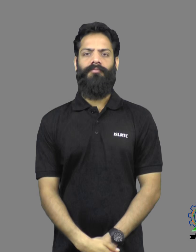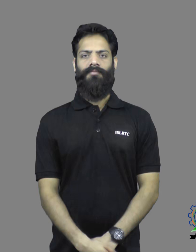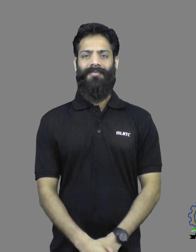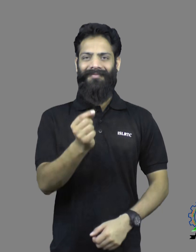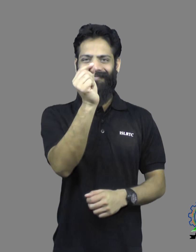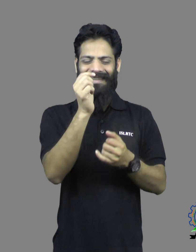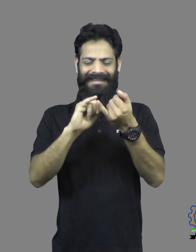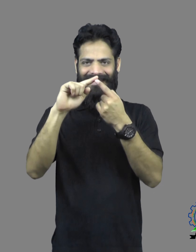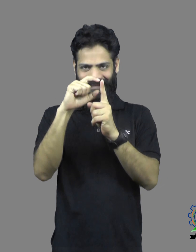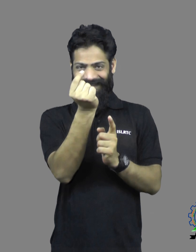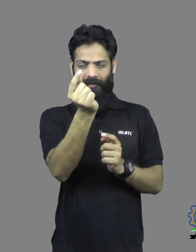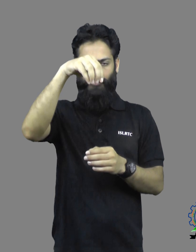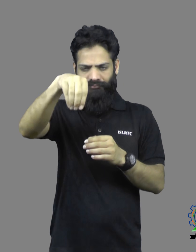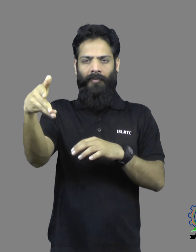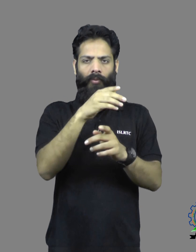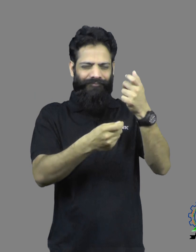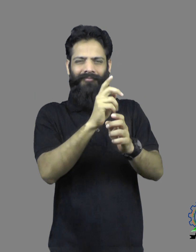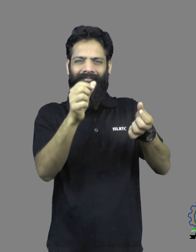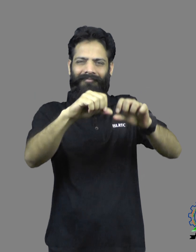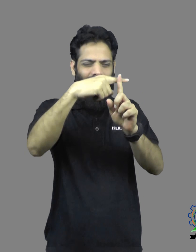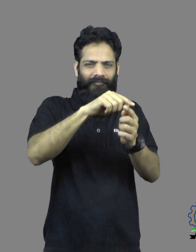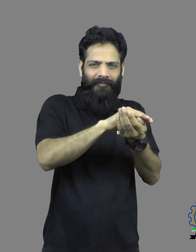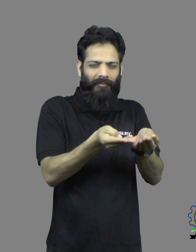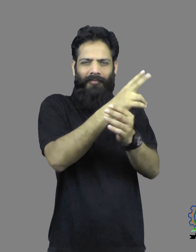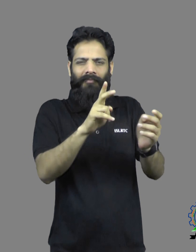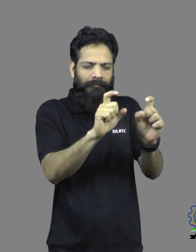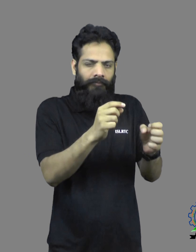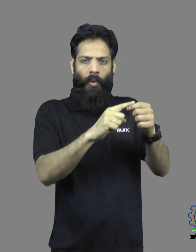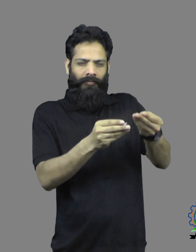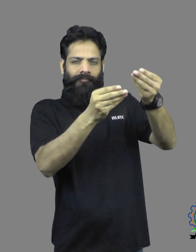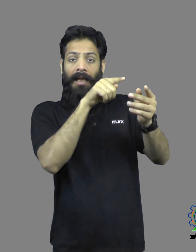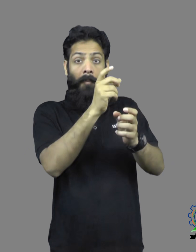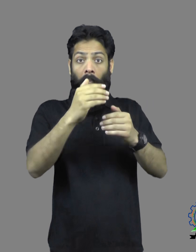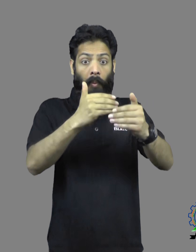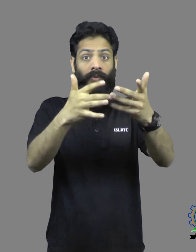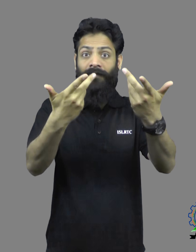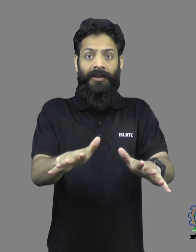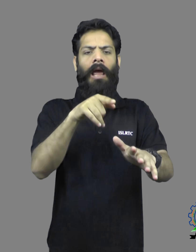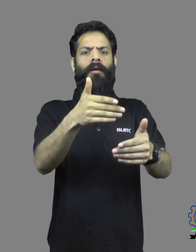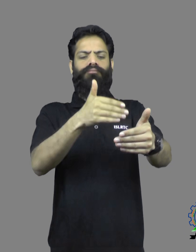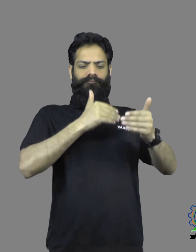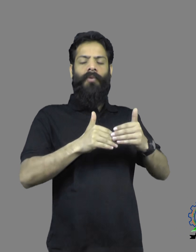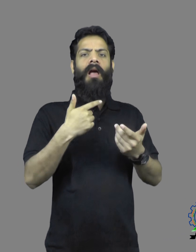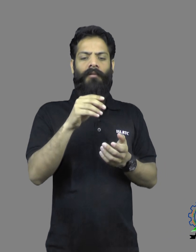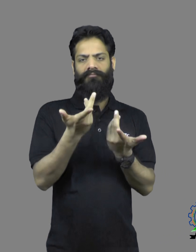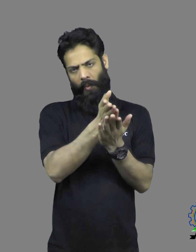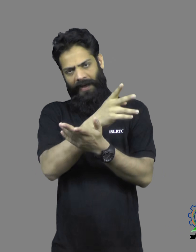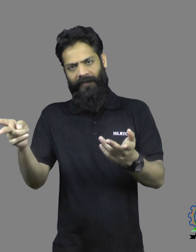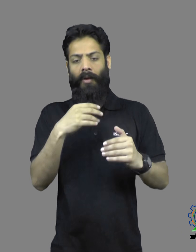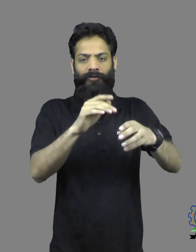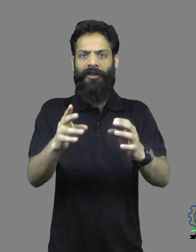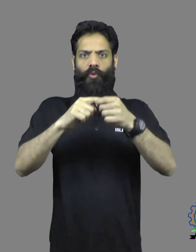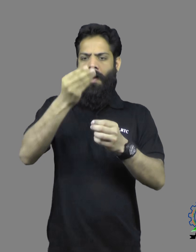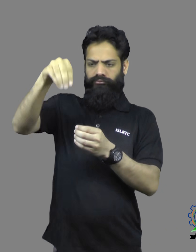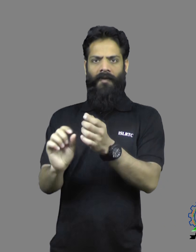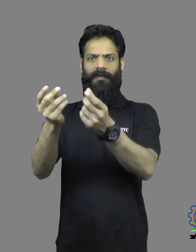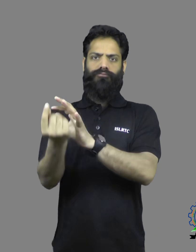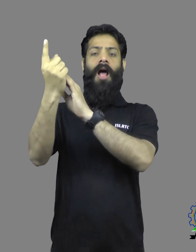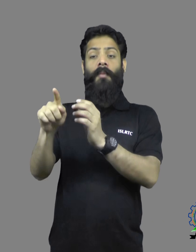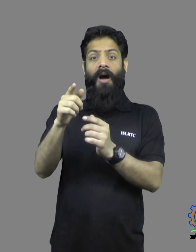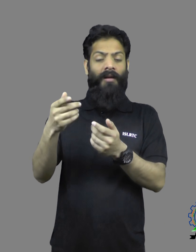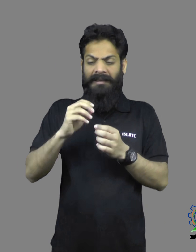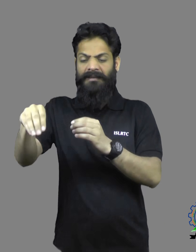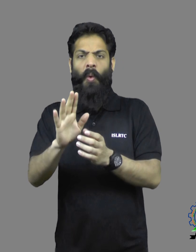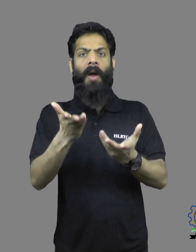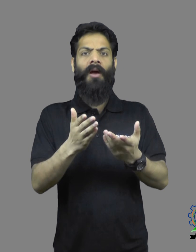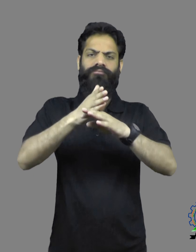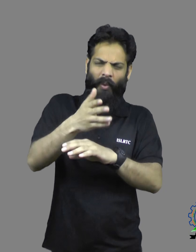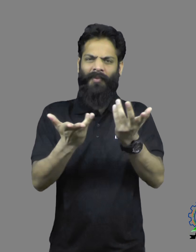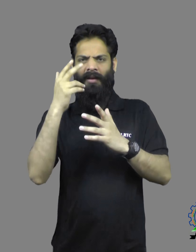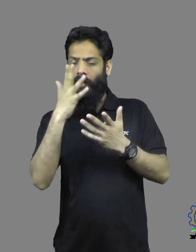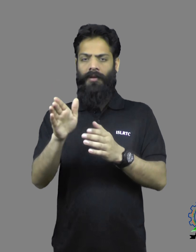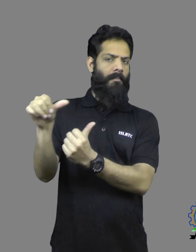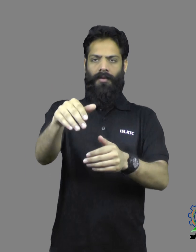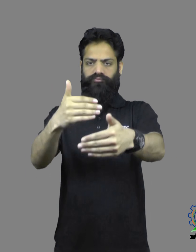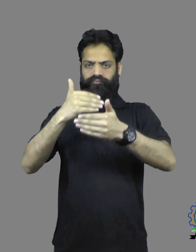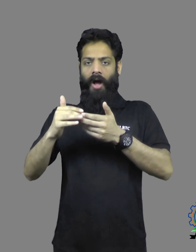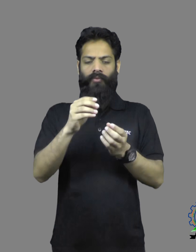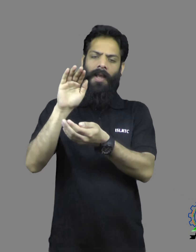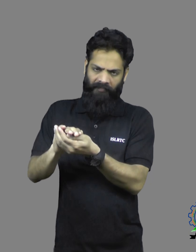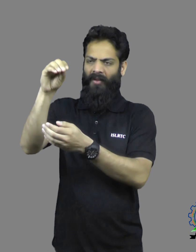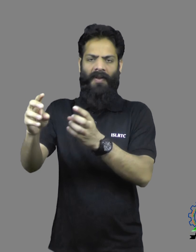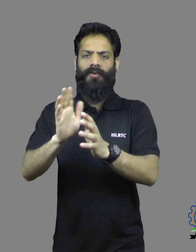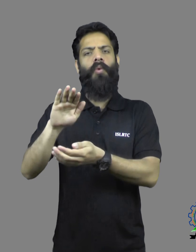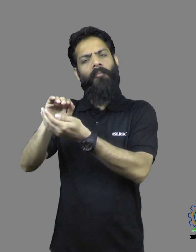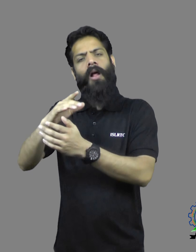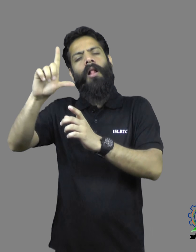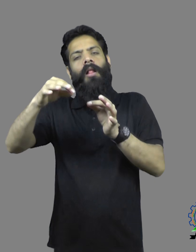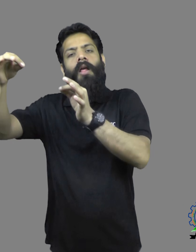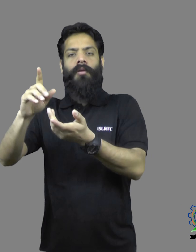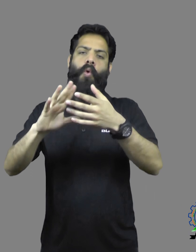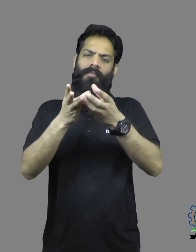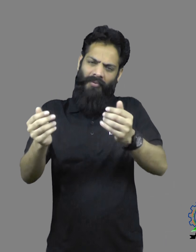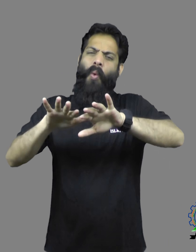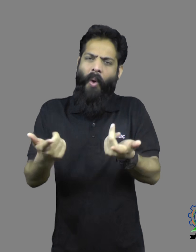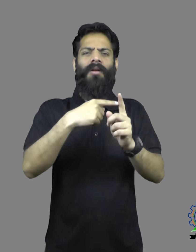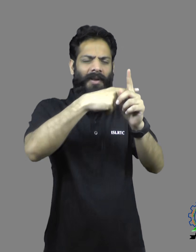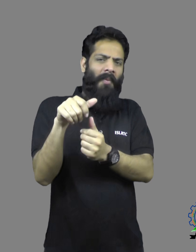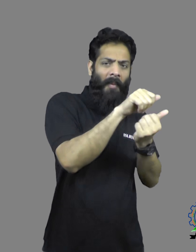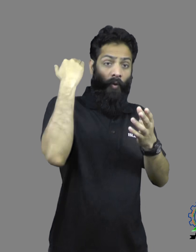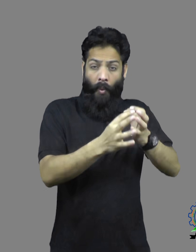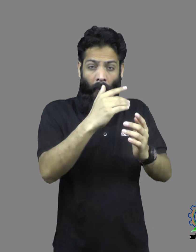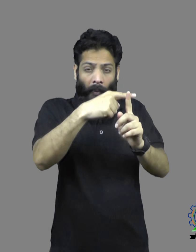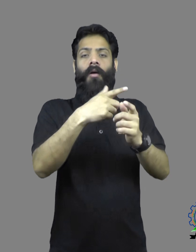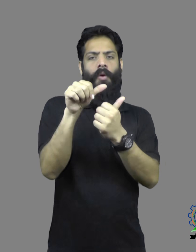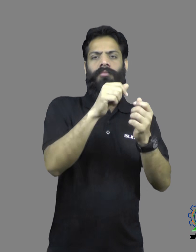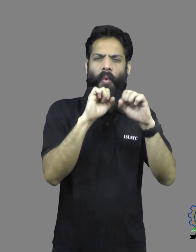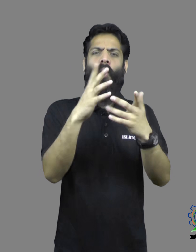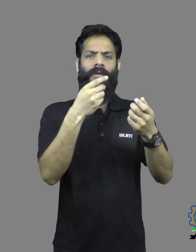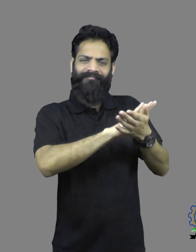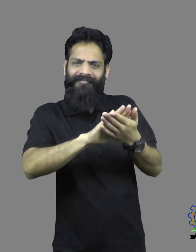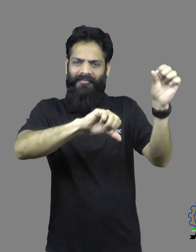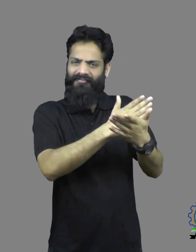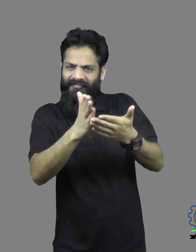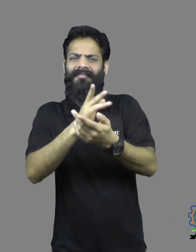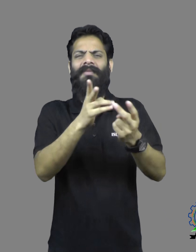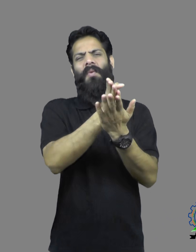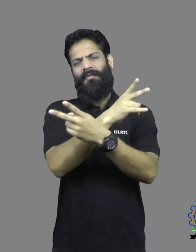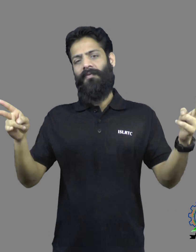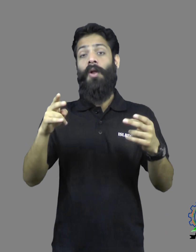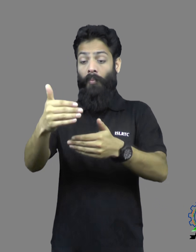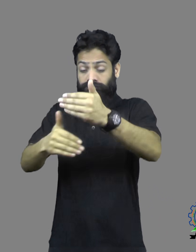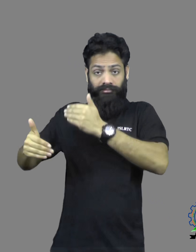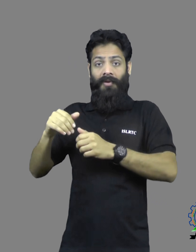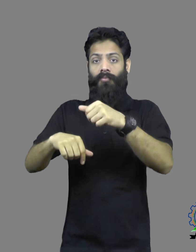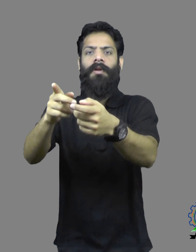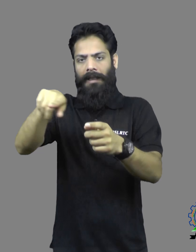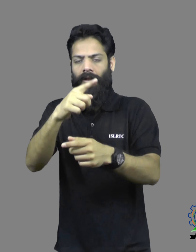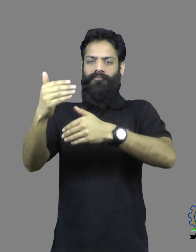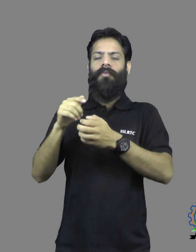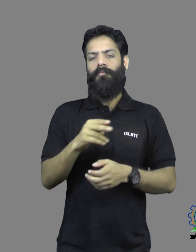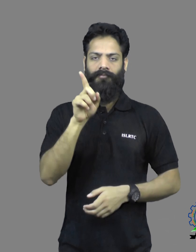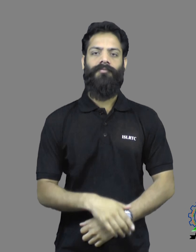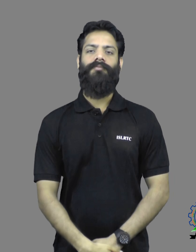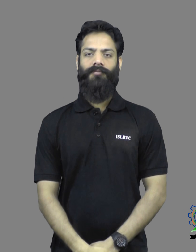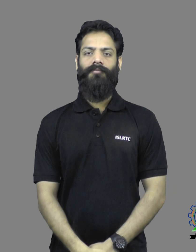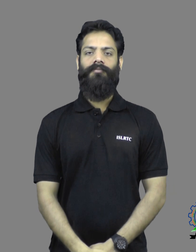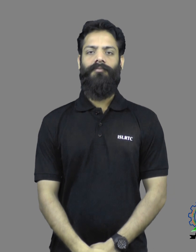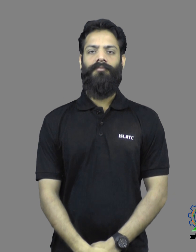Devernilization